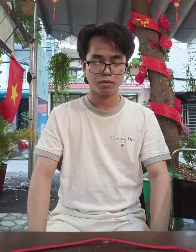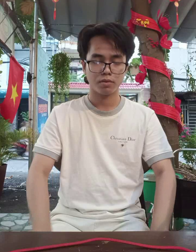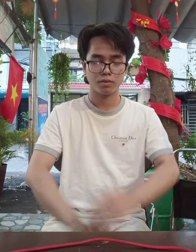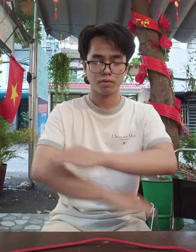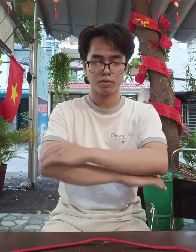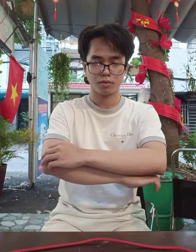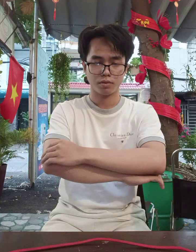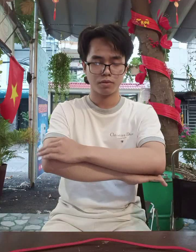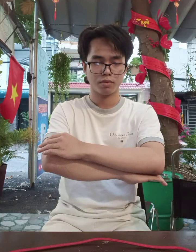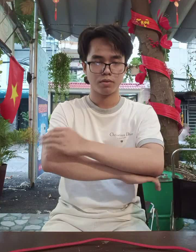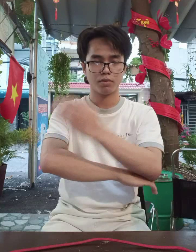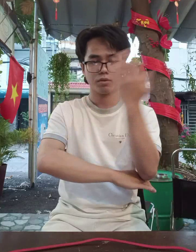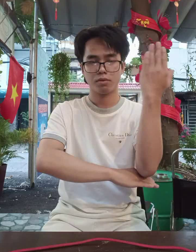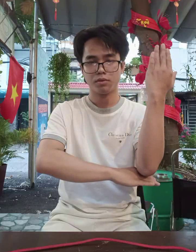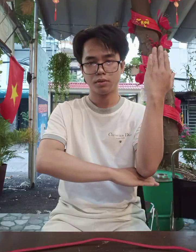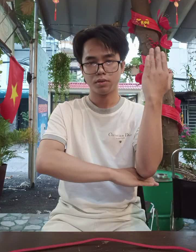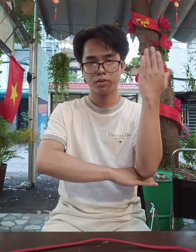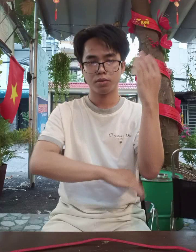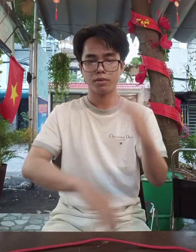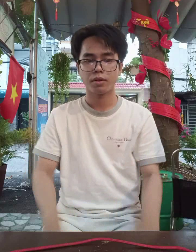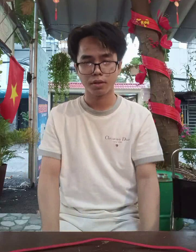buoi sang